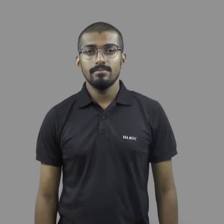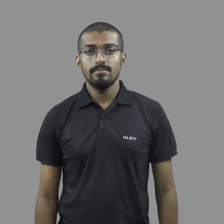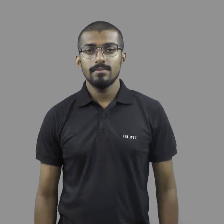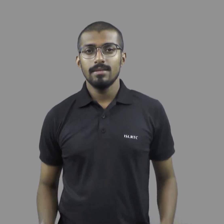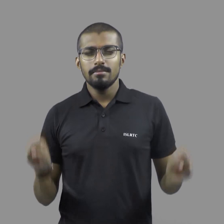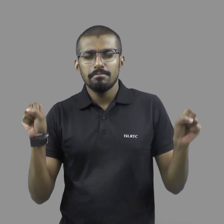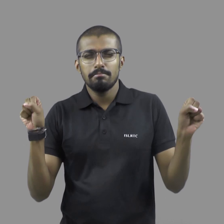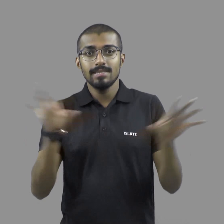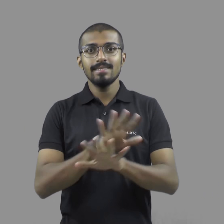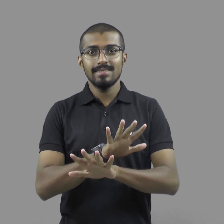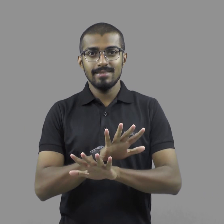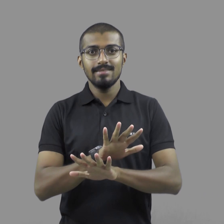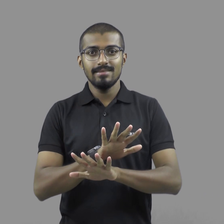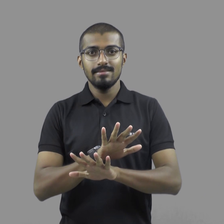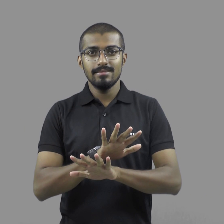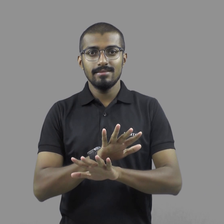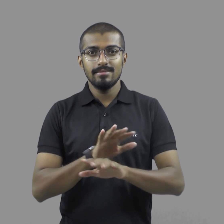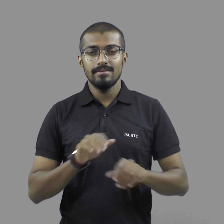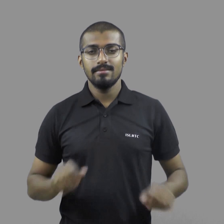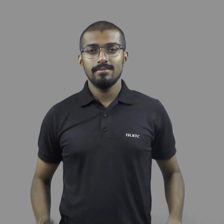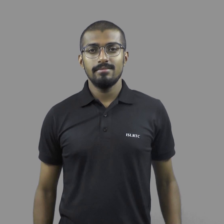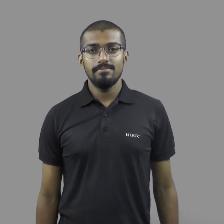Magic